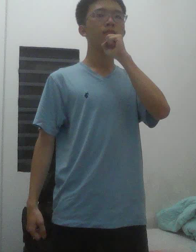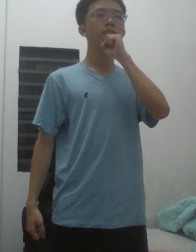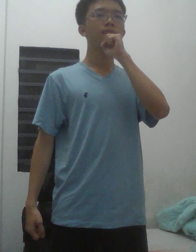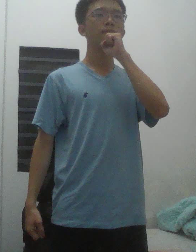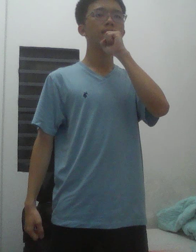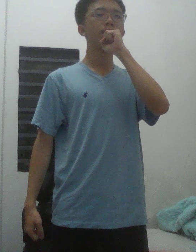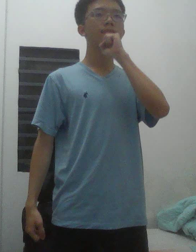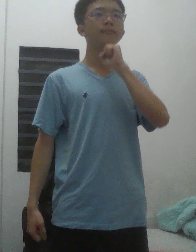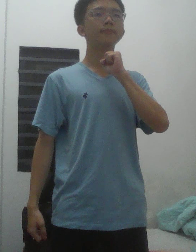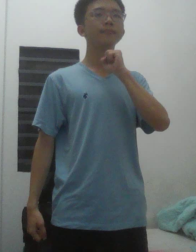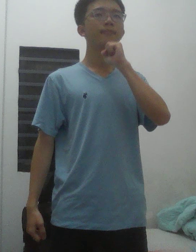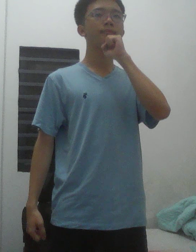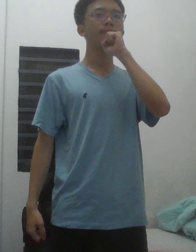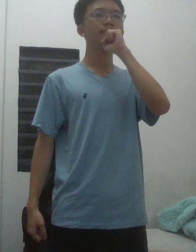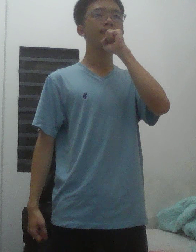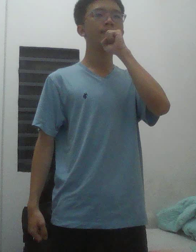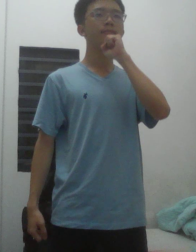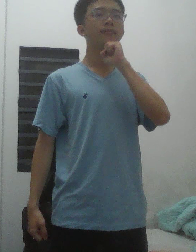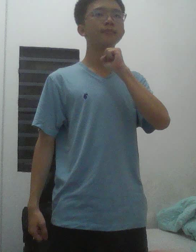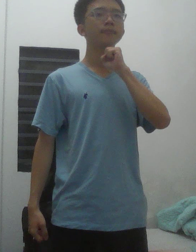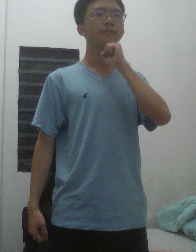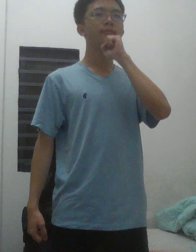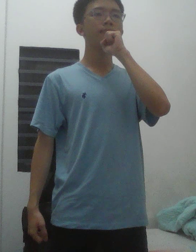dong y